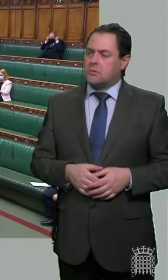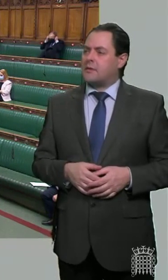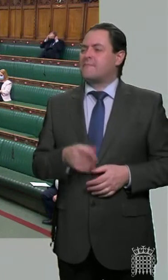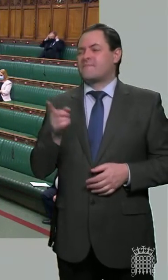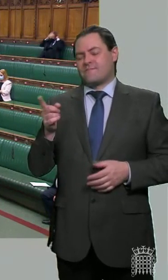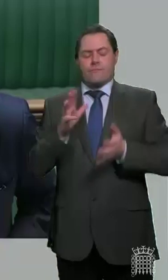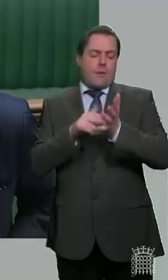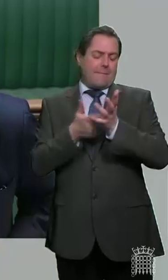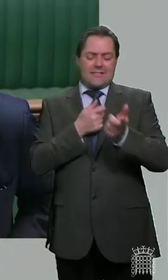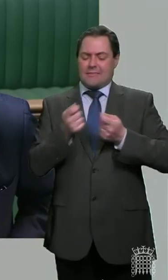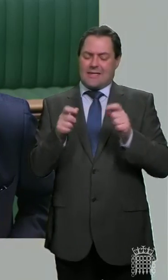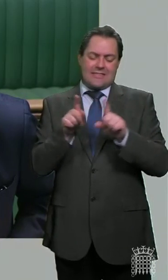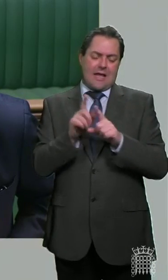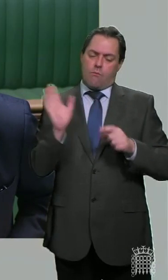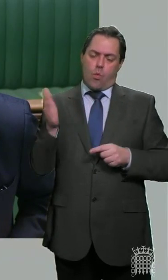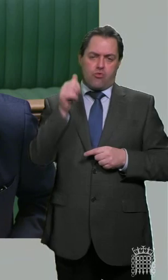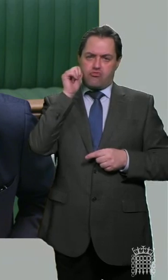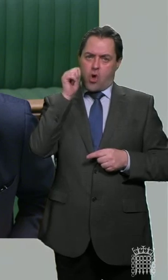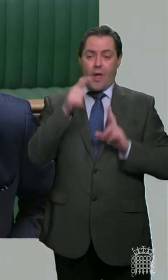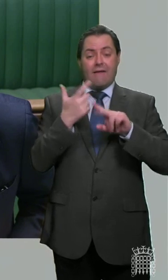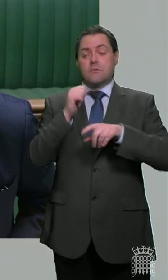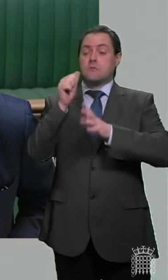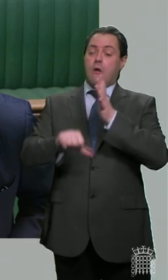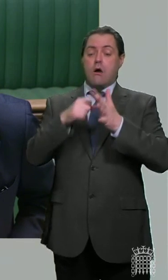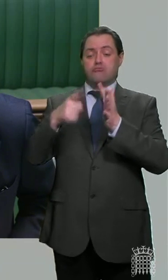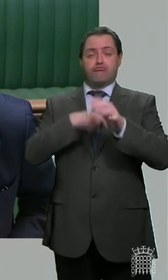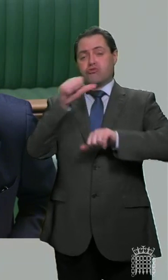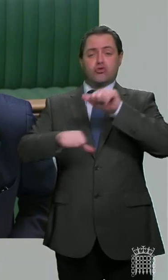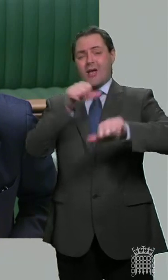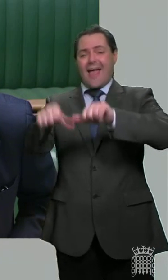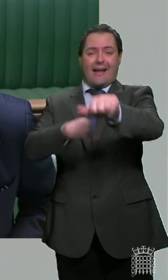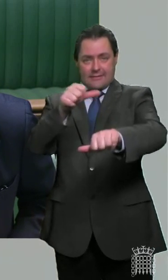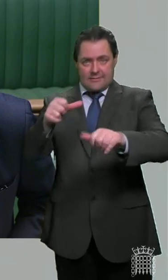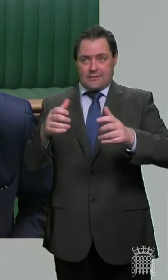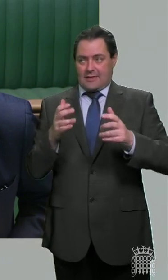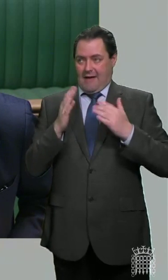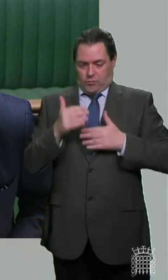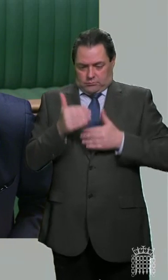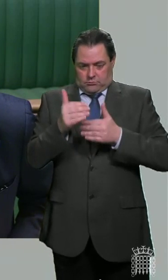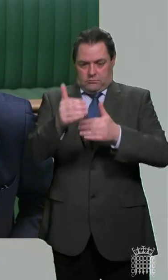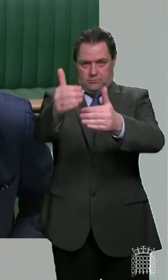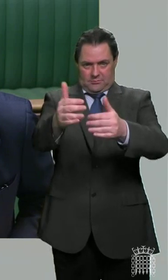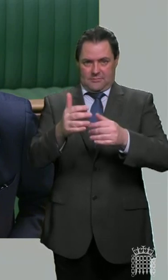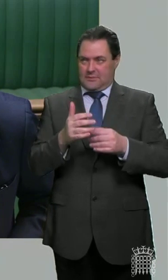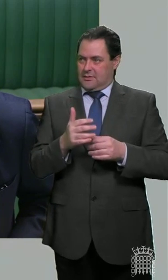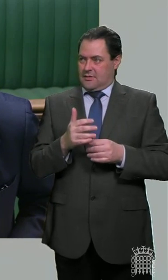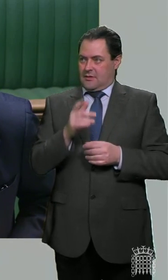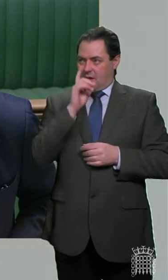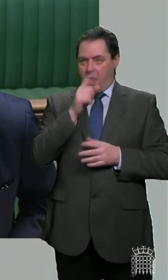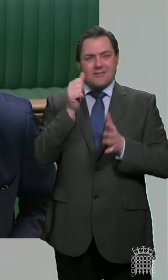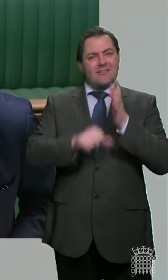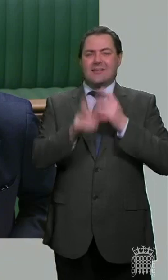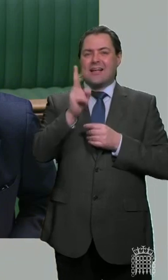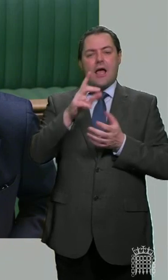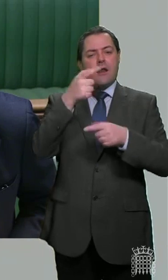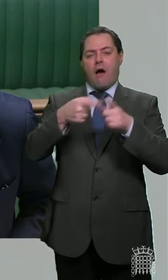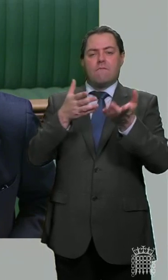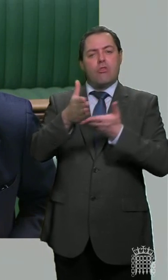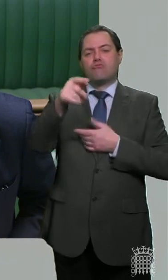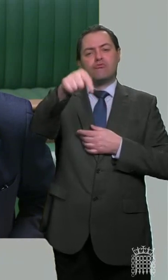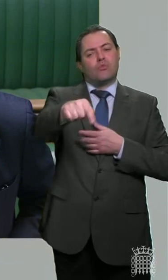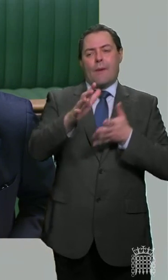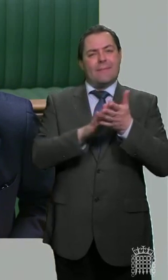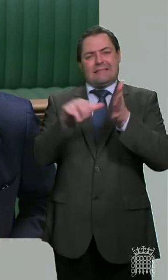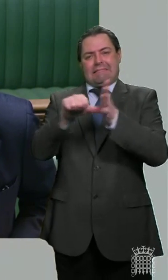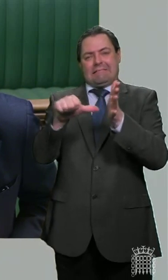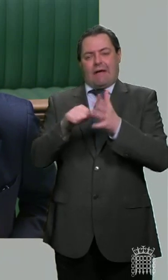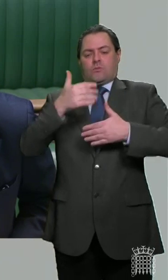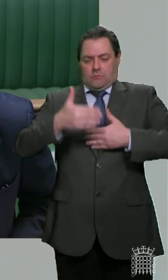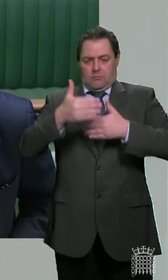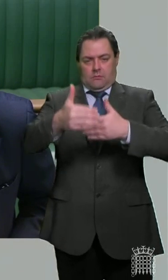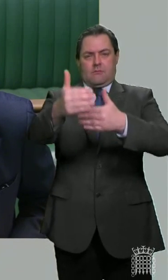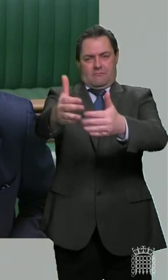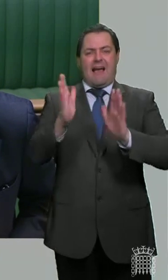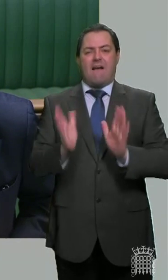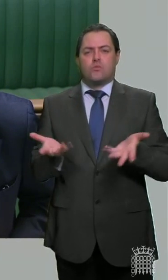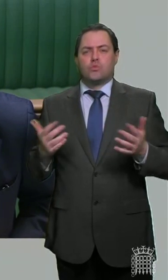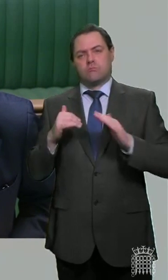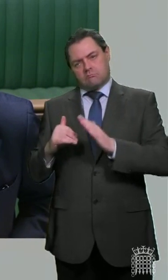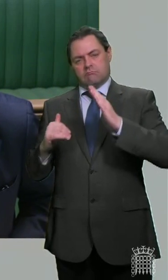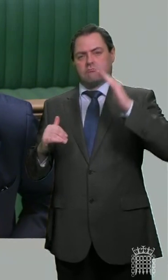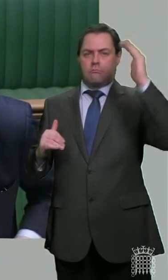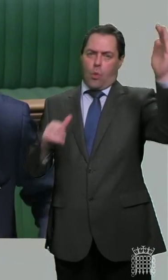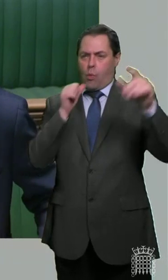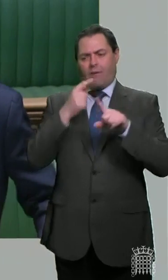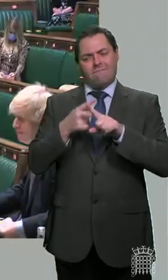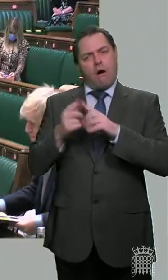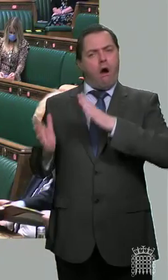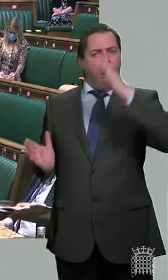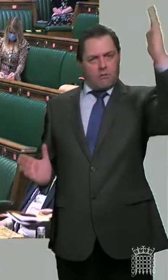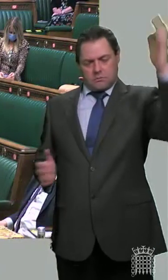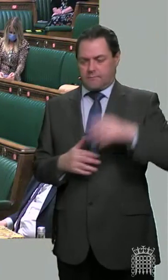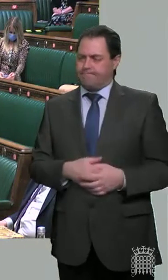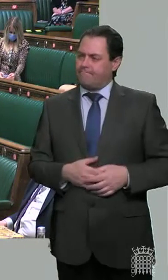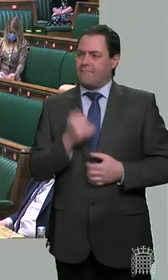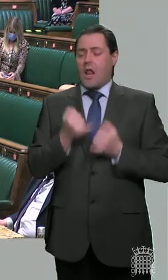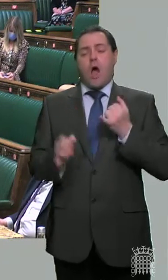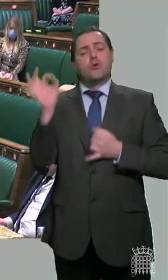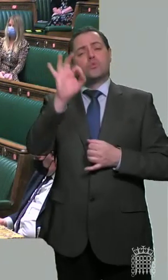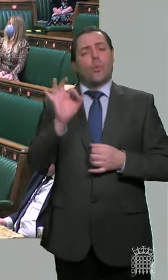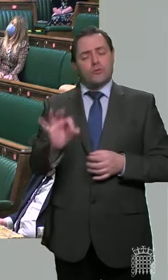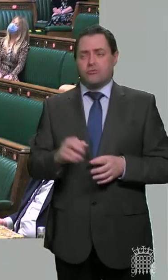The answer to that is, as anybody who gets a project done on their home or wherever knows, that starting again midway through I am afraid greatly multiplies the cost, but we will go as fast as we possibly can.